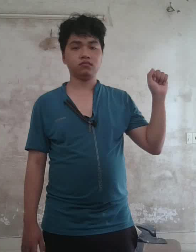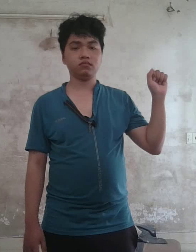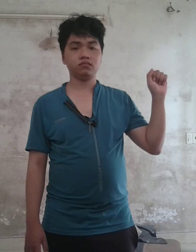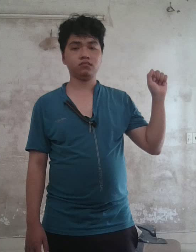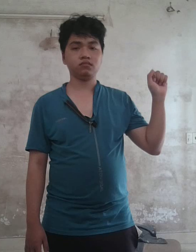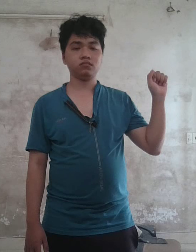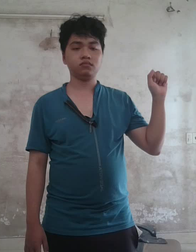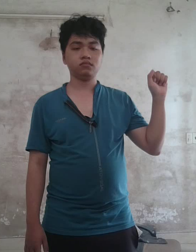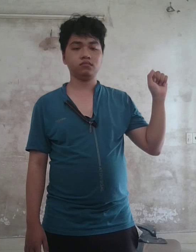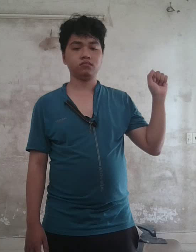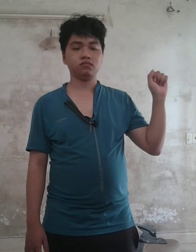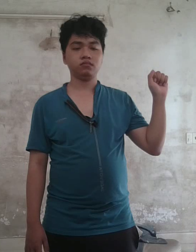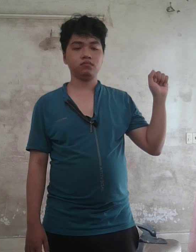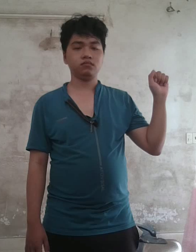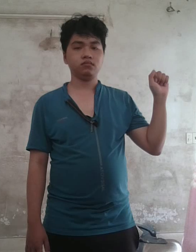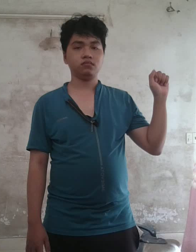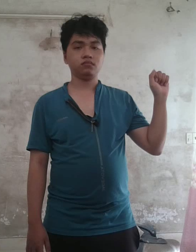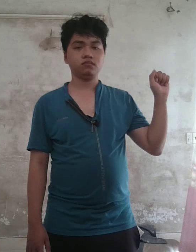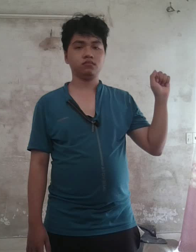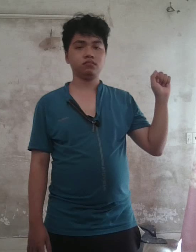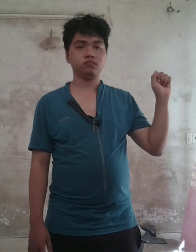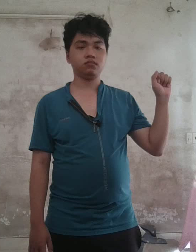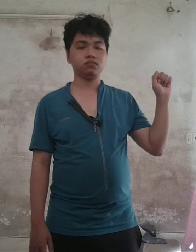a